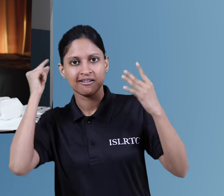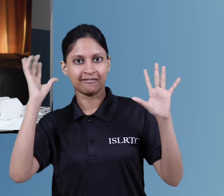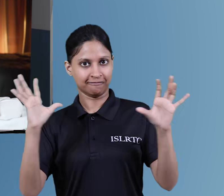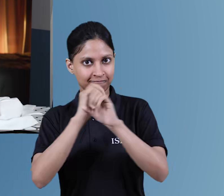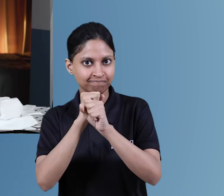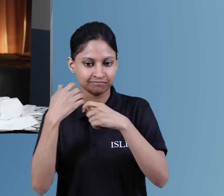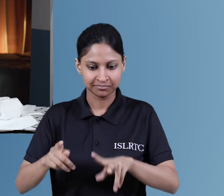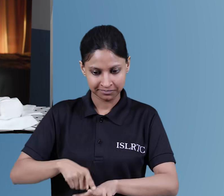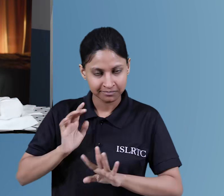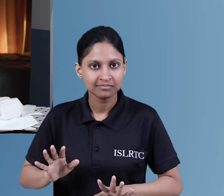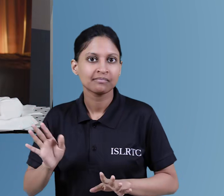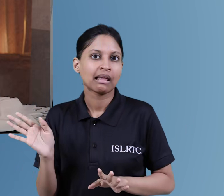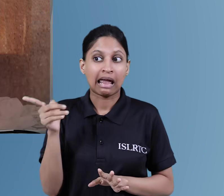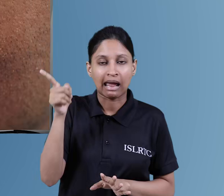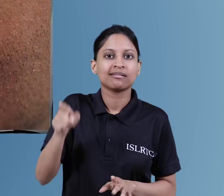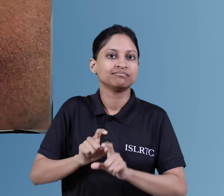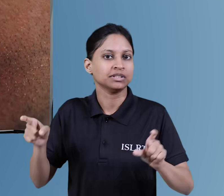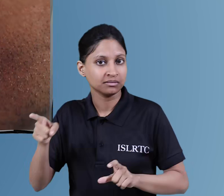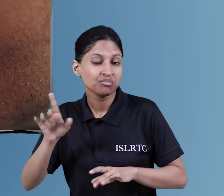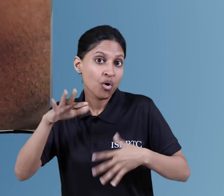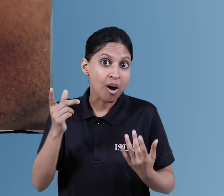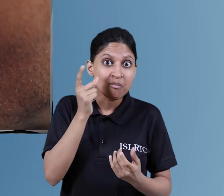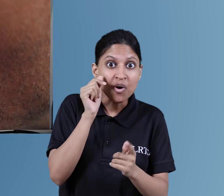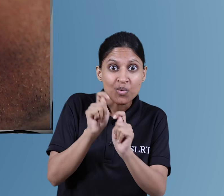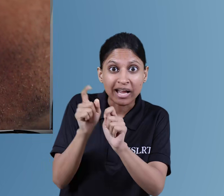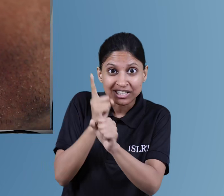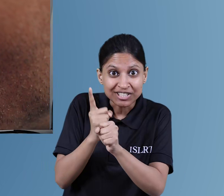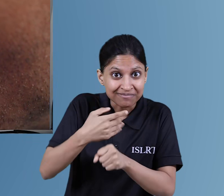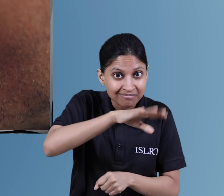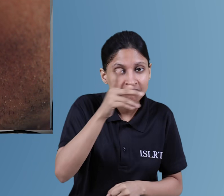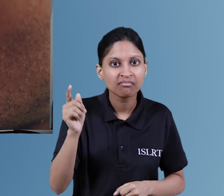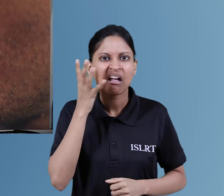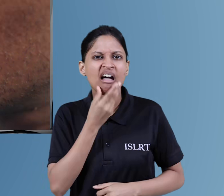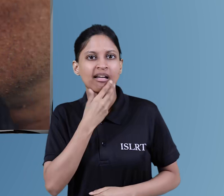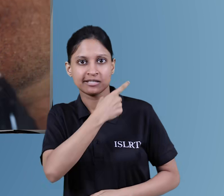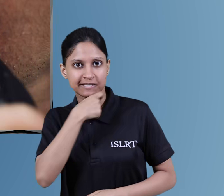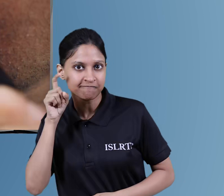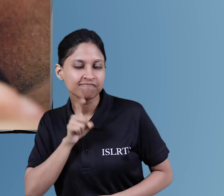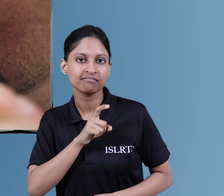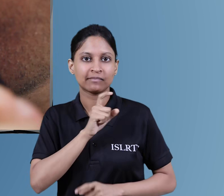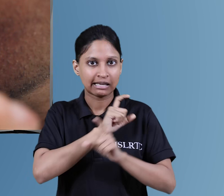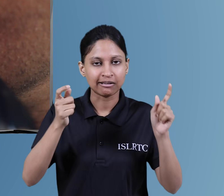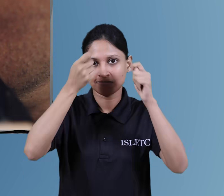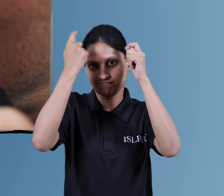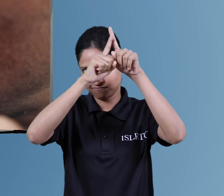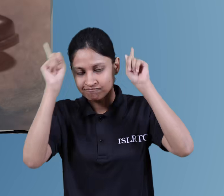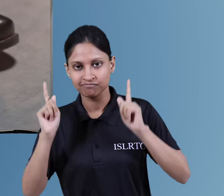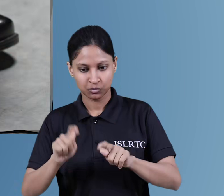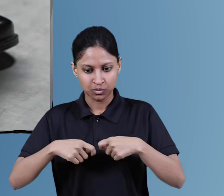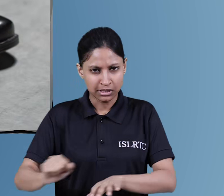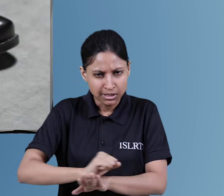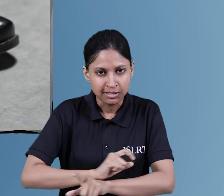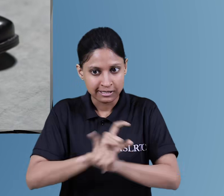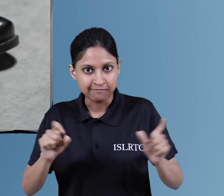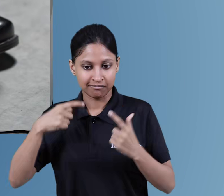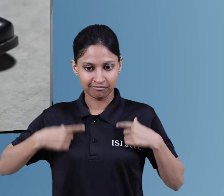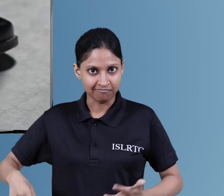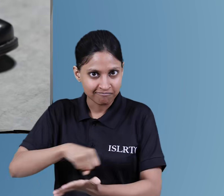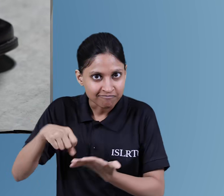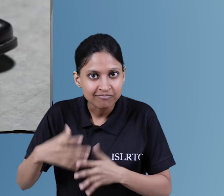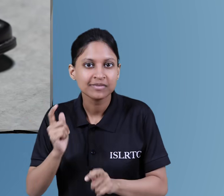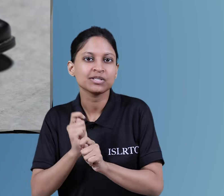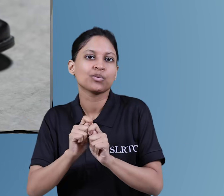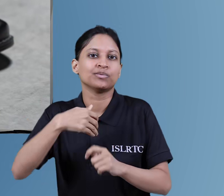3. A male teacher should brush his hair, shave or trim his beard properly, and wear polished shoes.